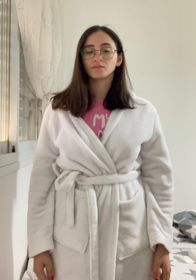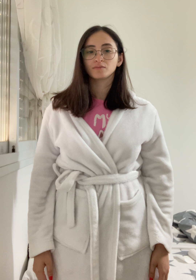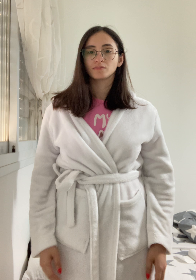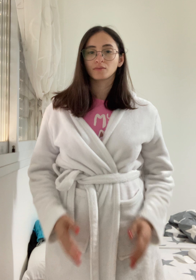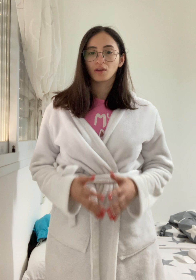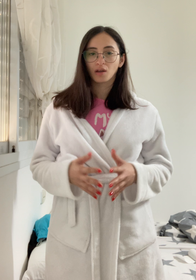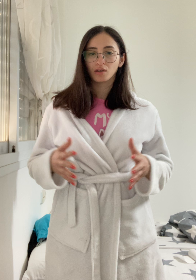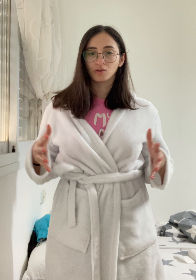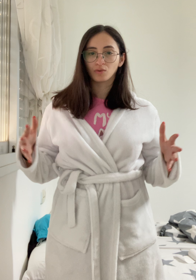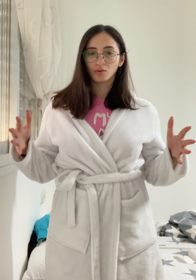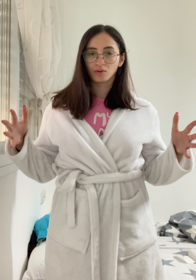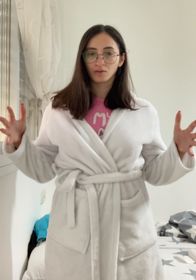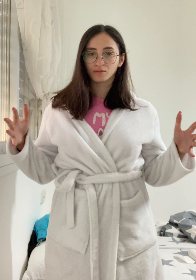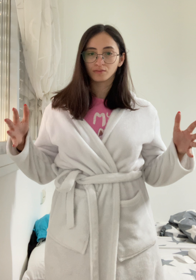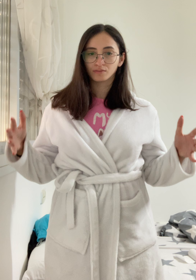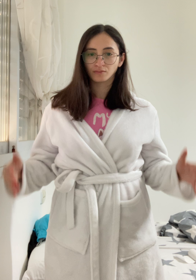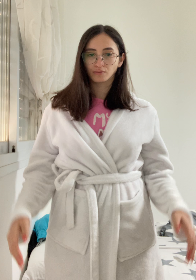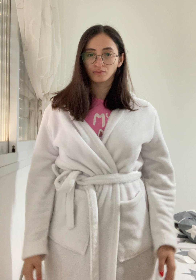גדול